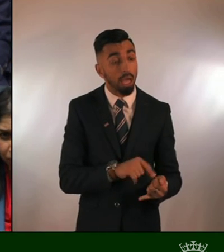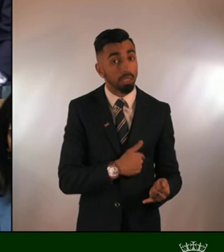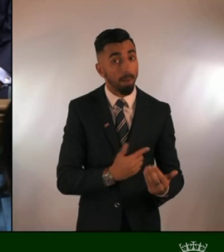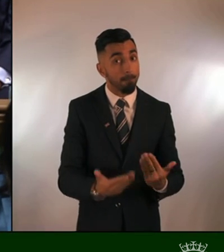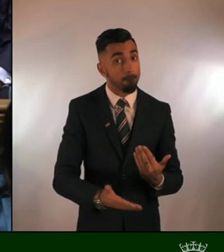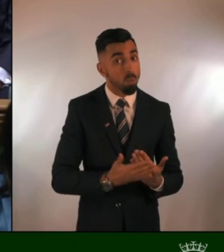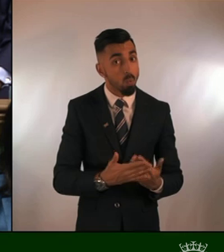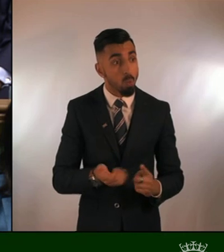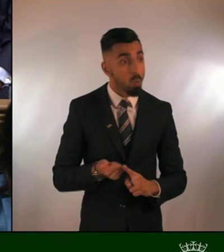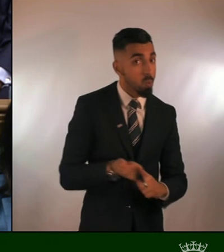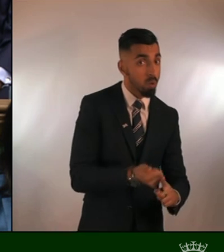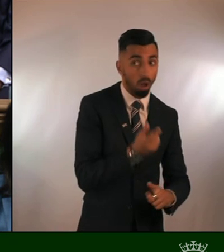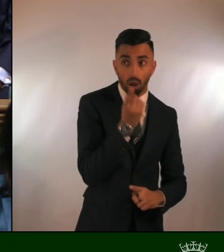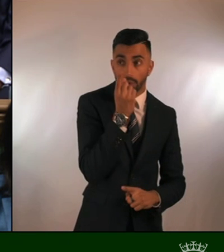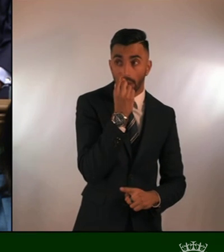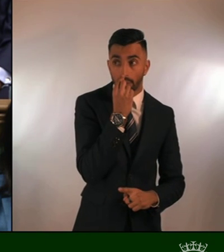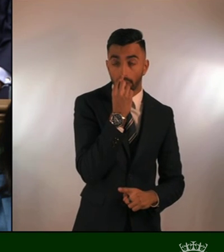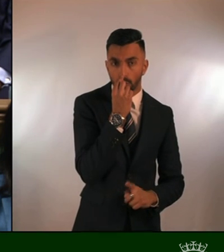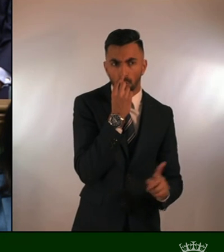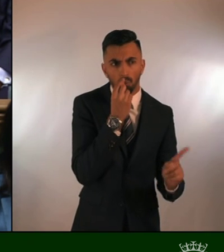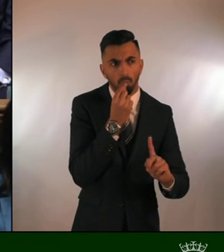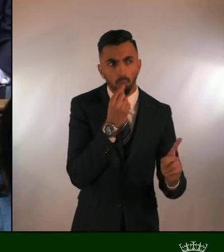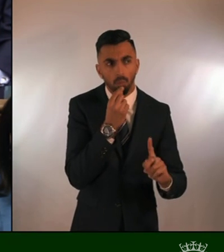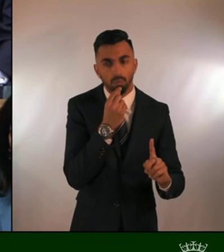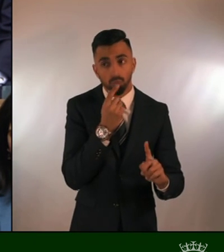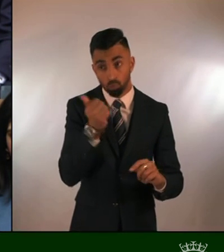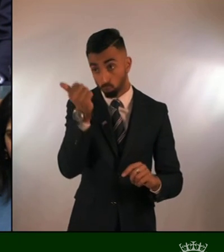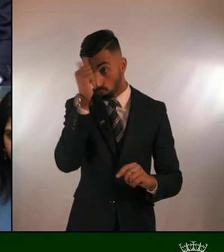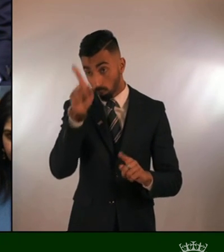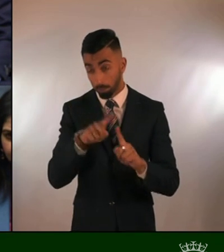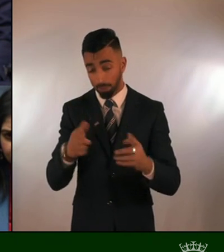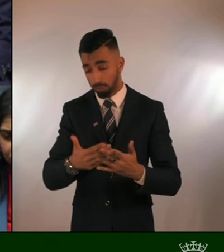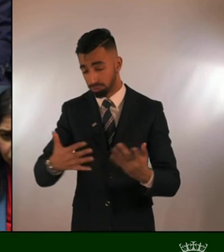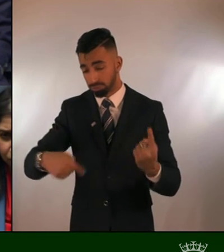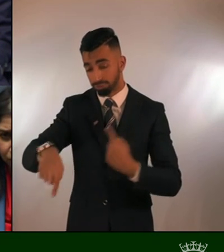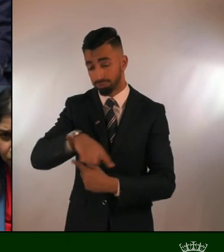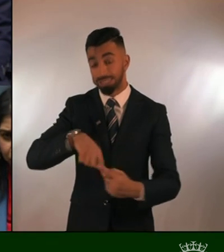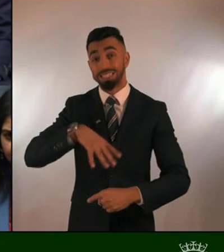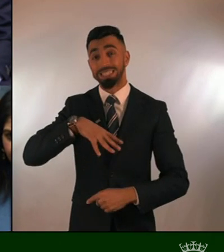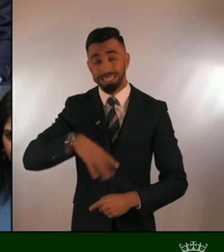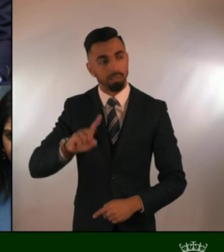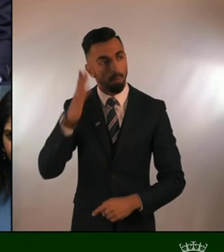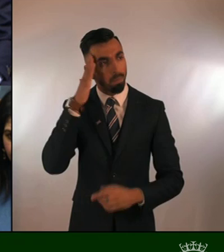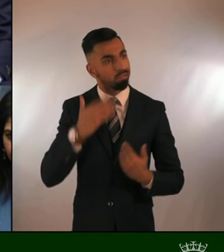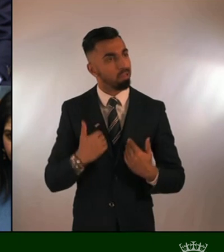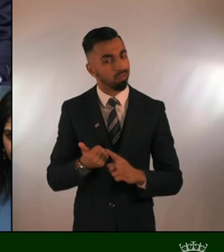First, mental health support can be critical for many people, and particularly for our veterans.